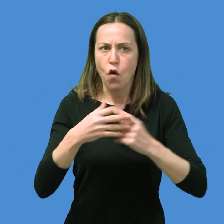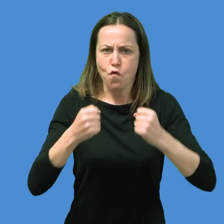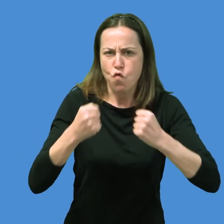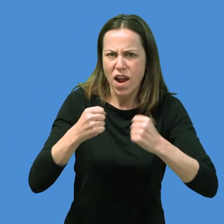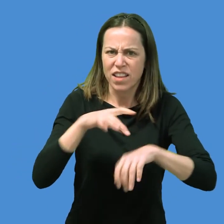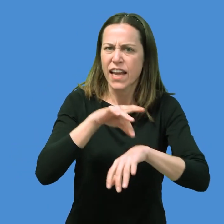fuerte